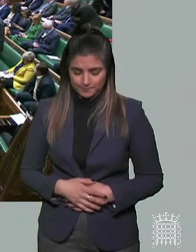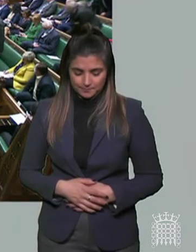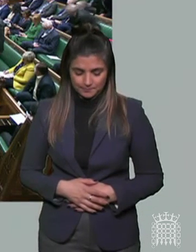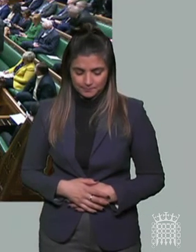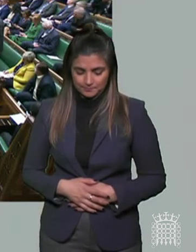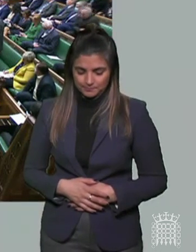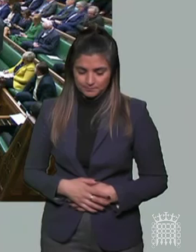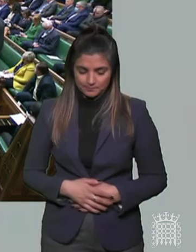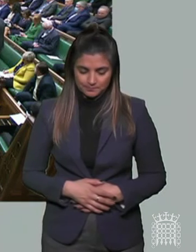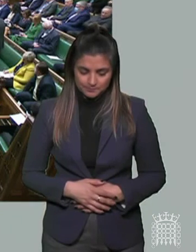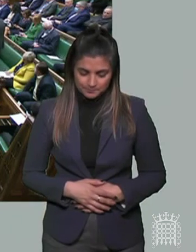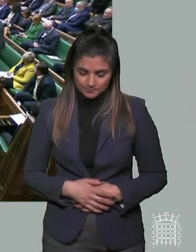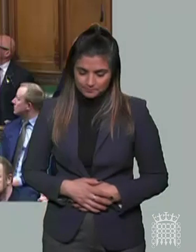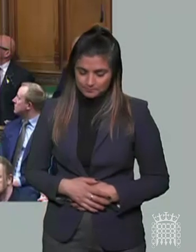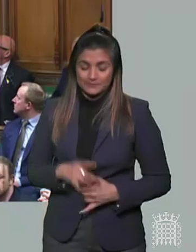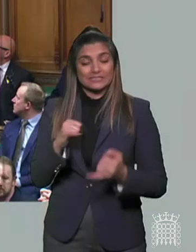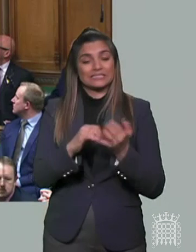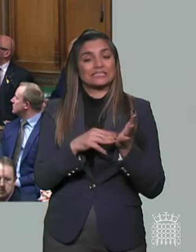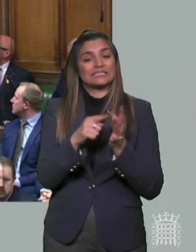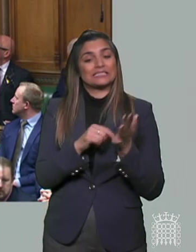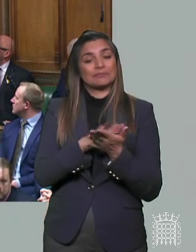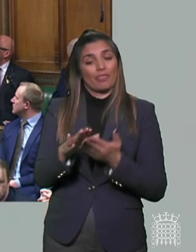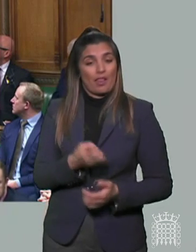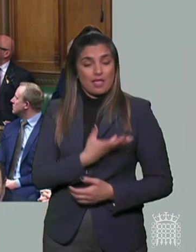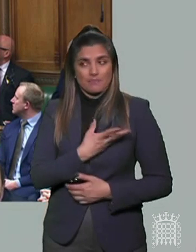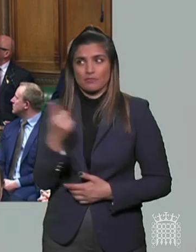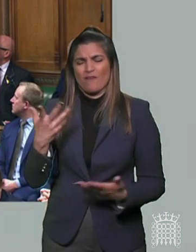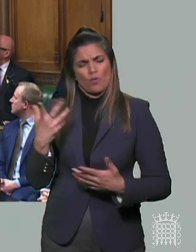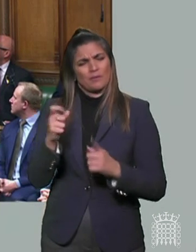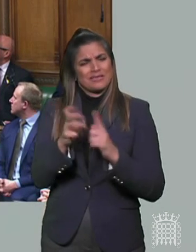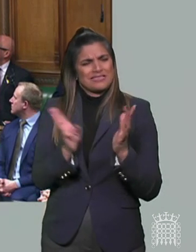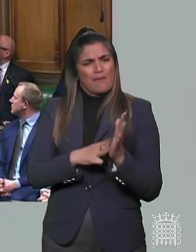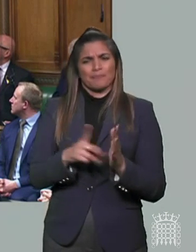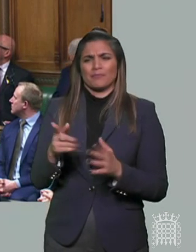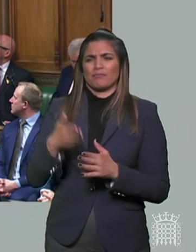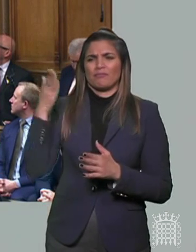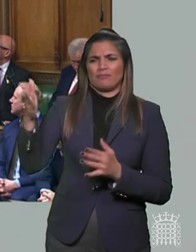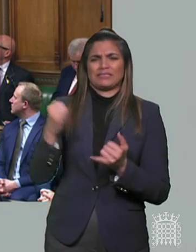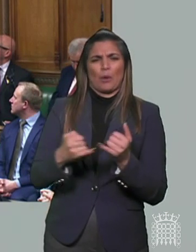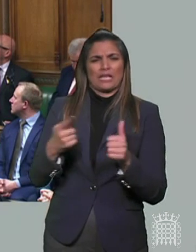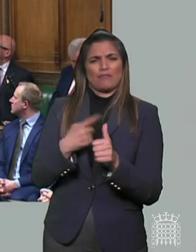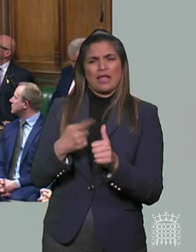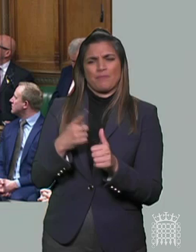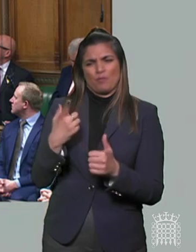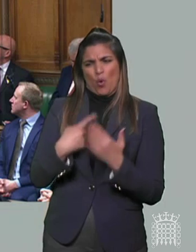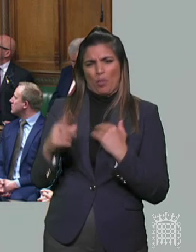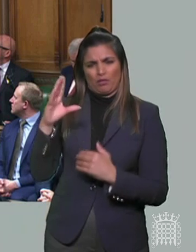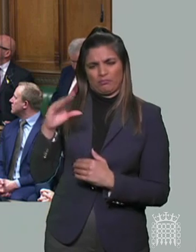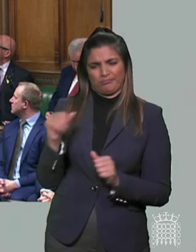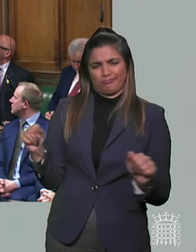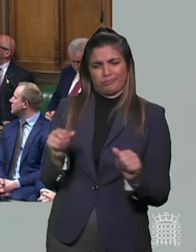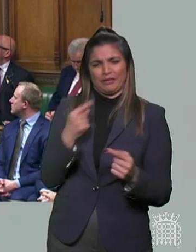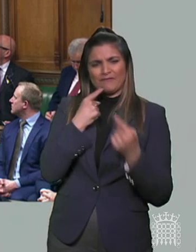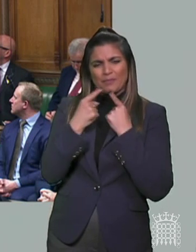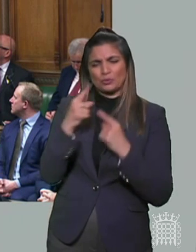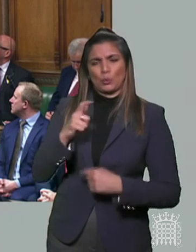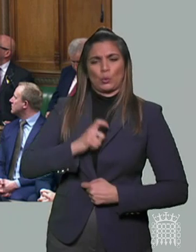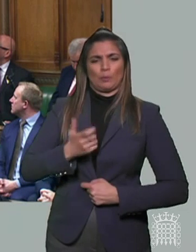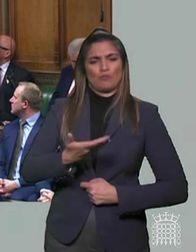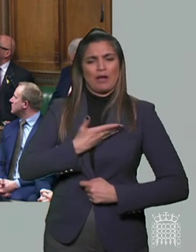The Prime Minister is visiting Saudi Arabia and, as usual, we are told there will be frank, private discussions on the Saudis’ human rights record.